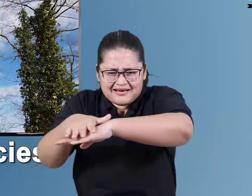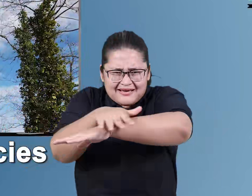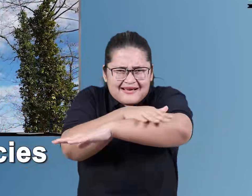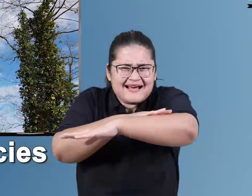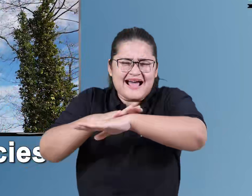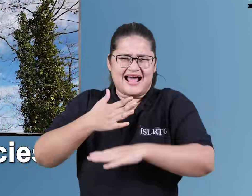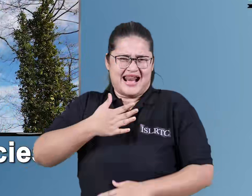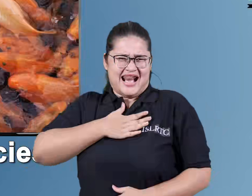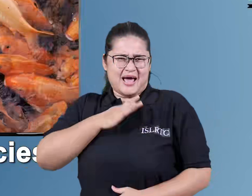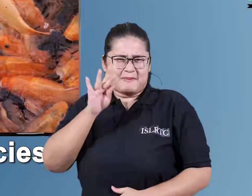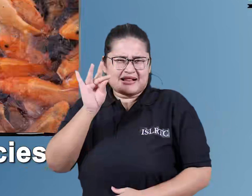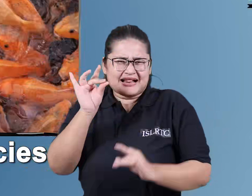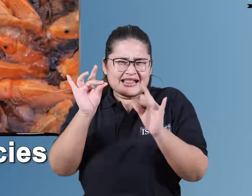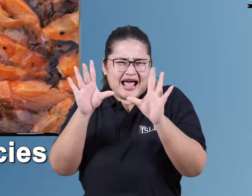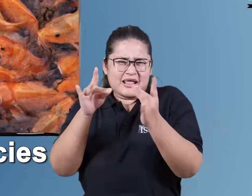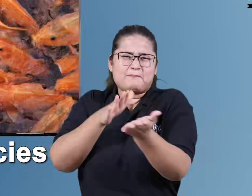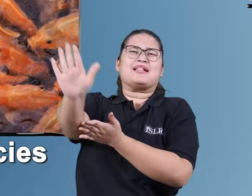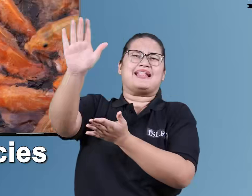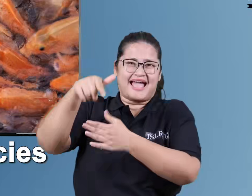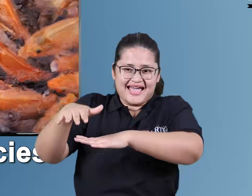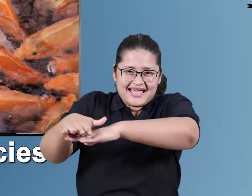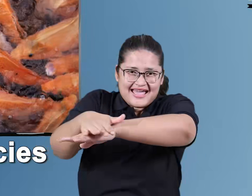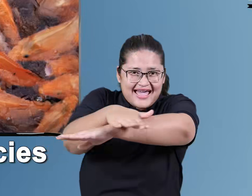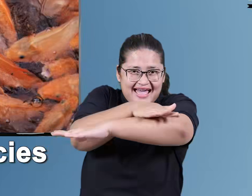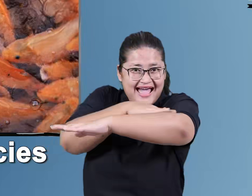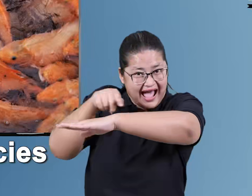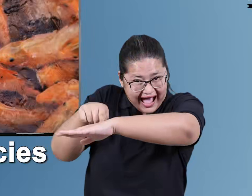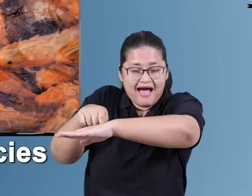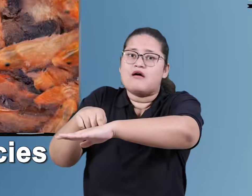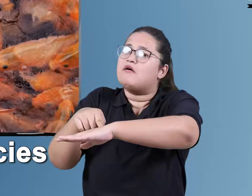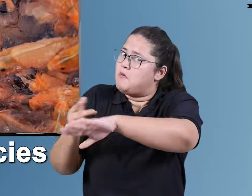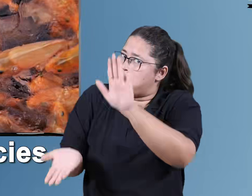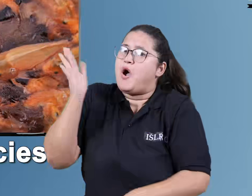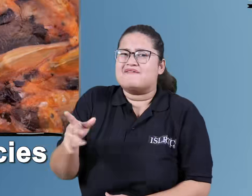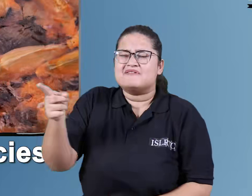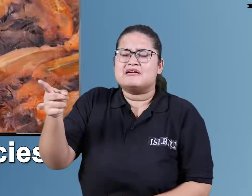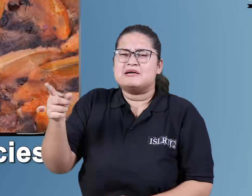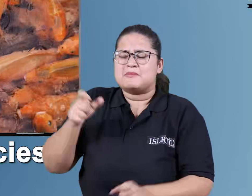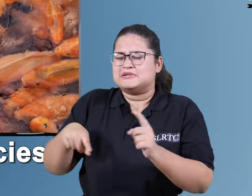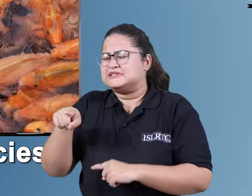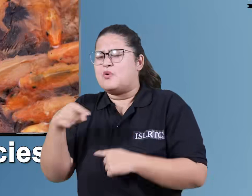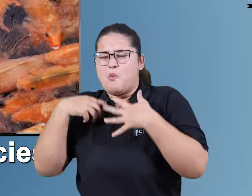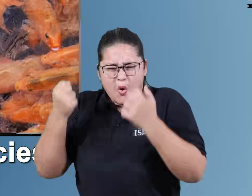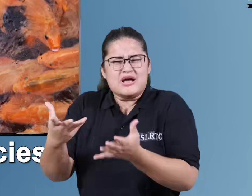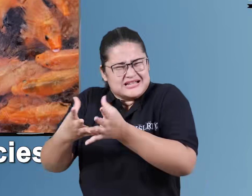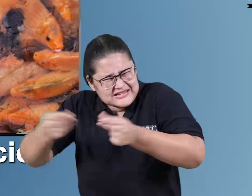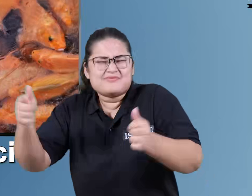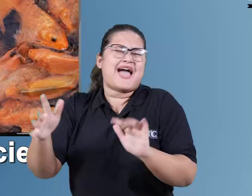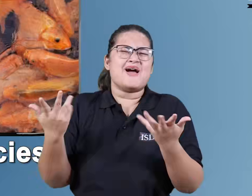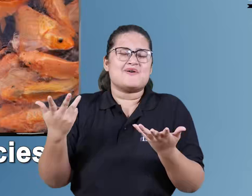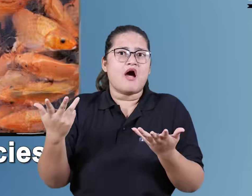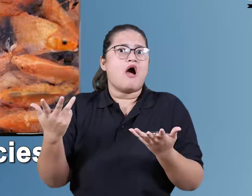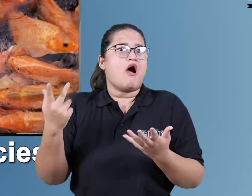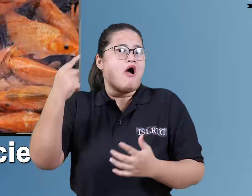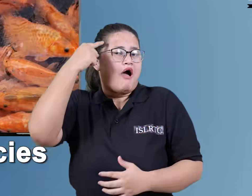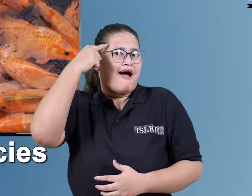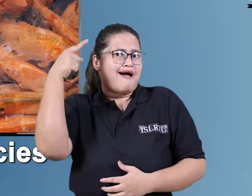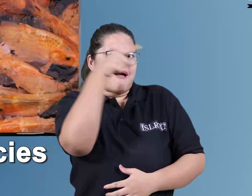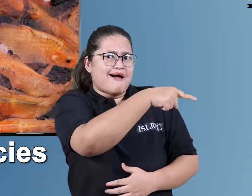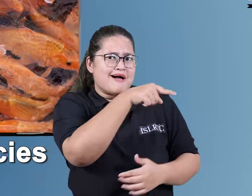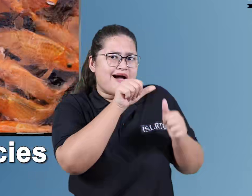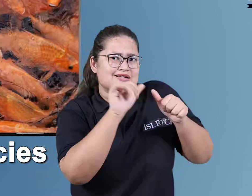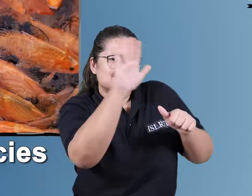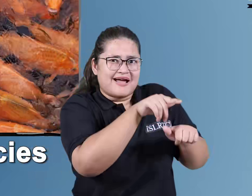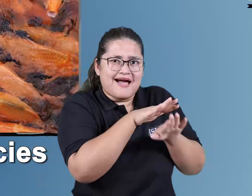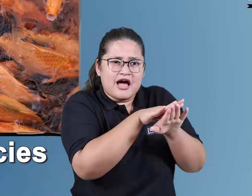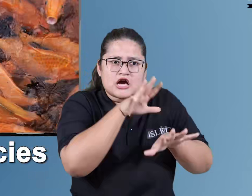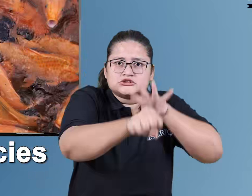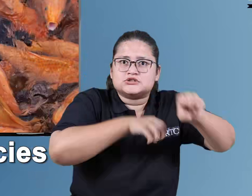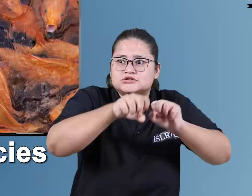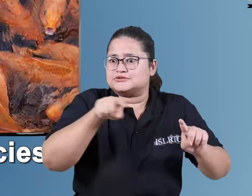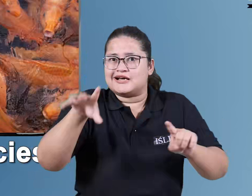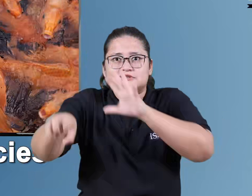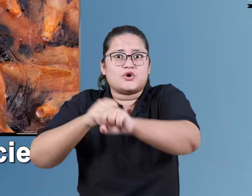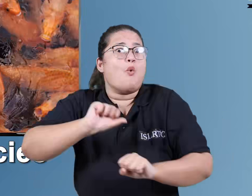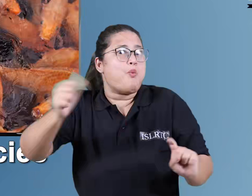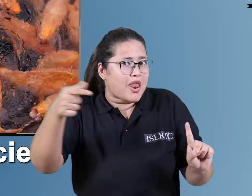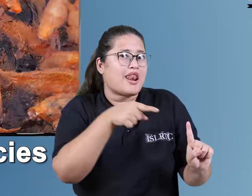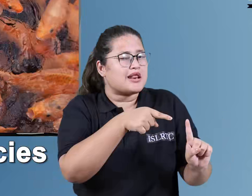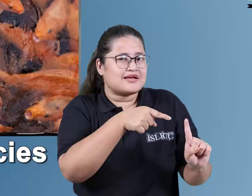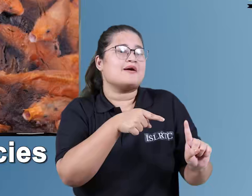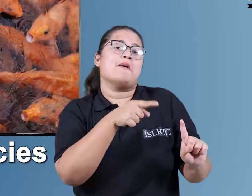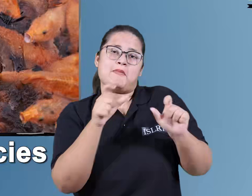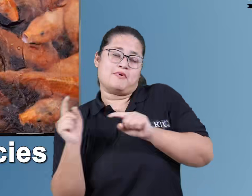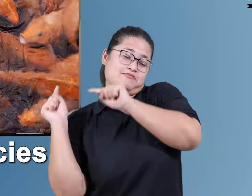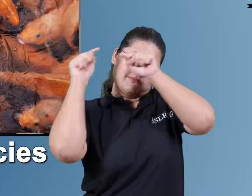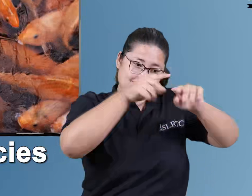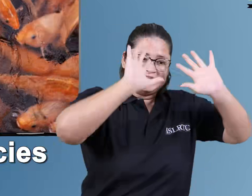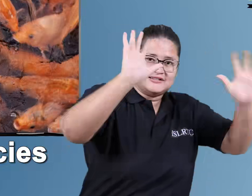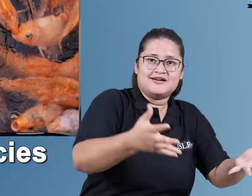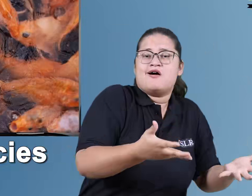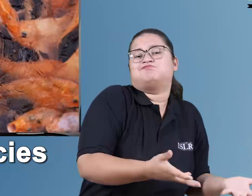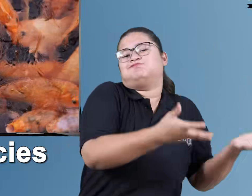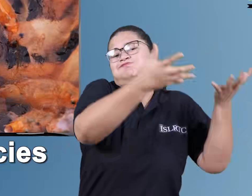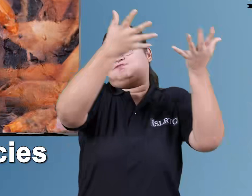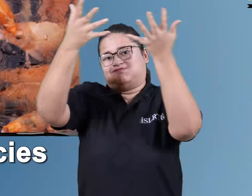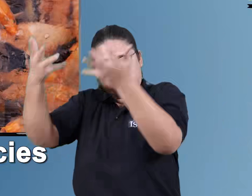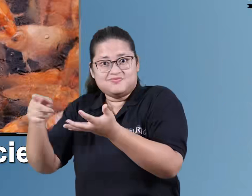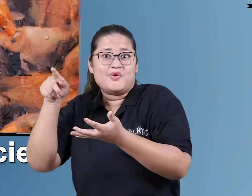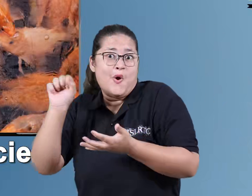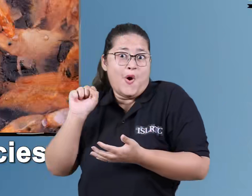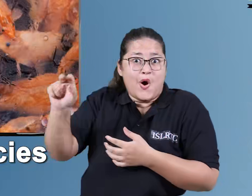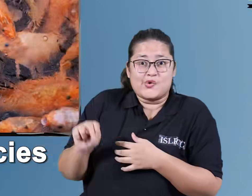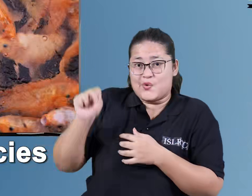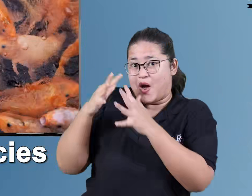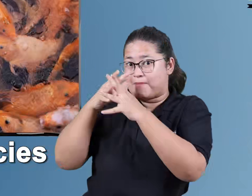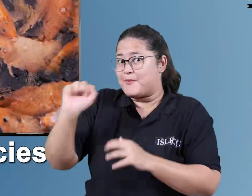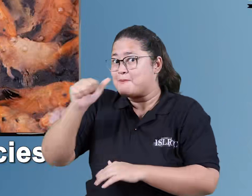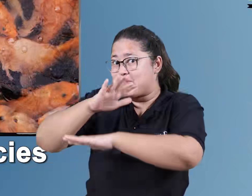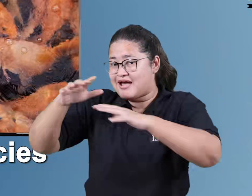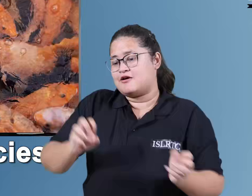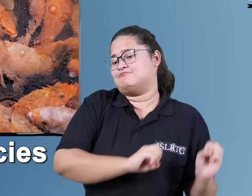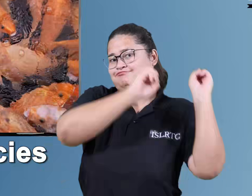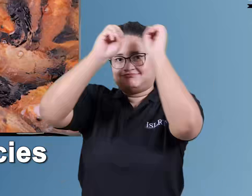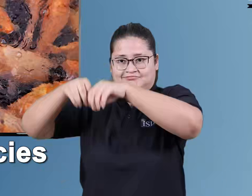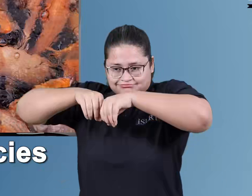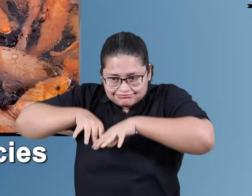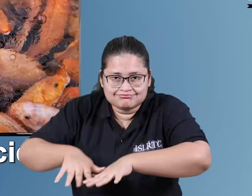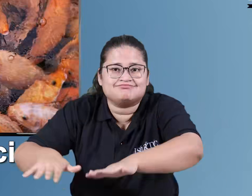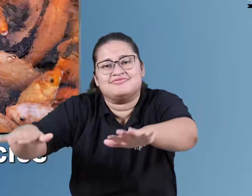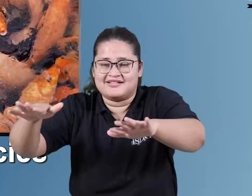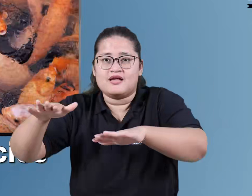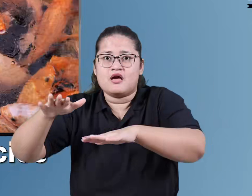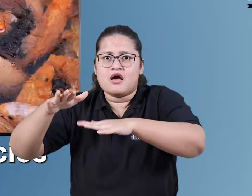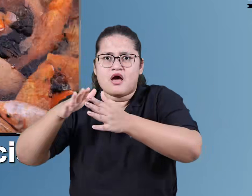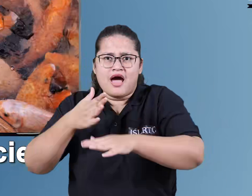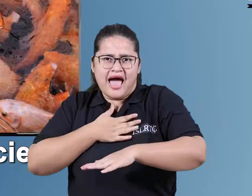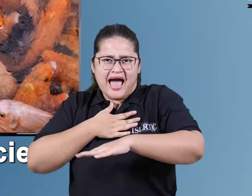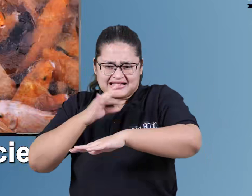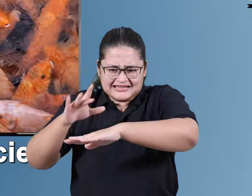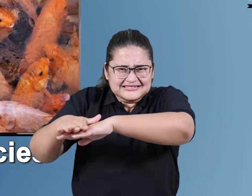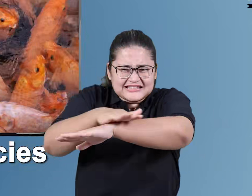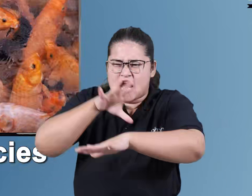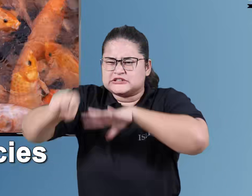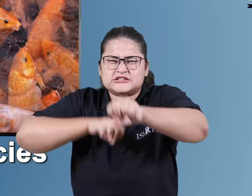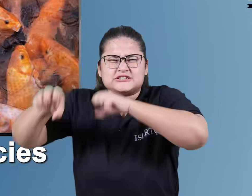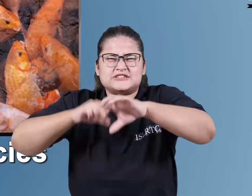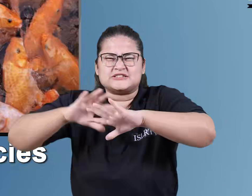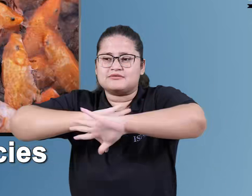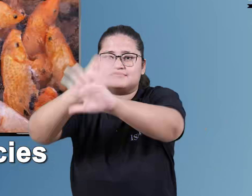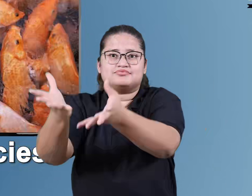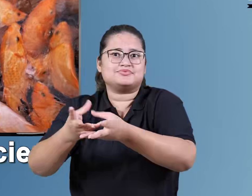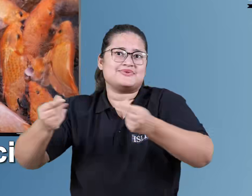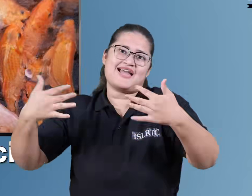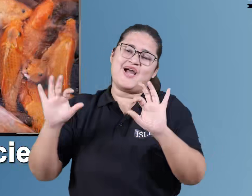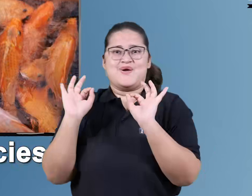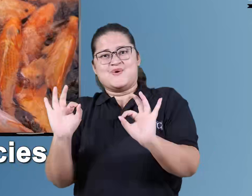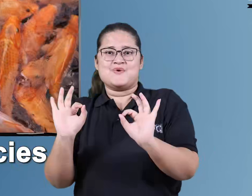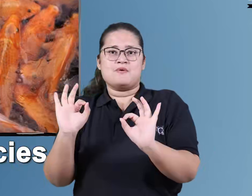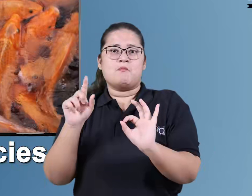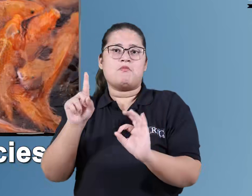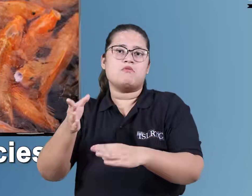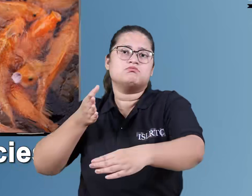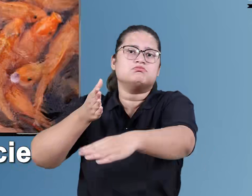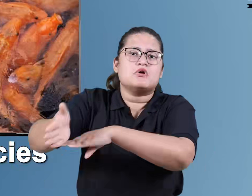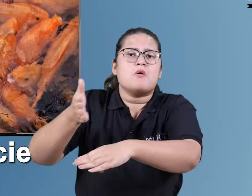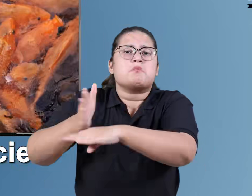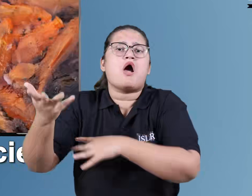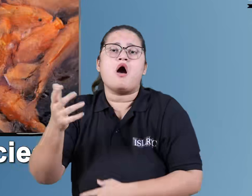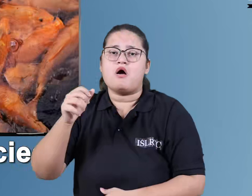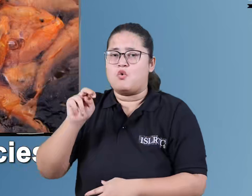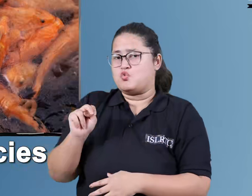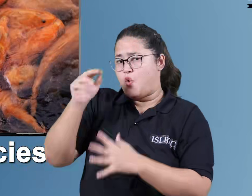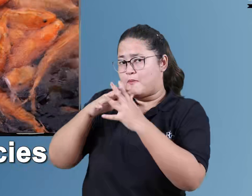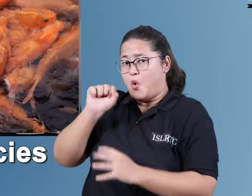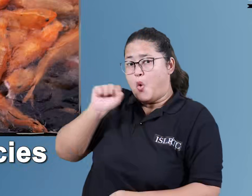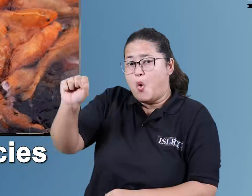An example is the Asian carp, which was introduced to North American waters to manage algae growth. However, these fish outcompete native species for food,